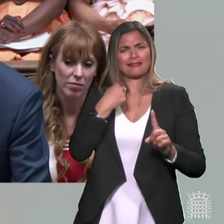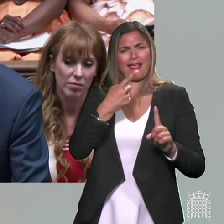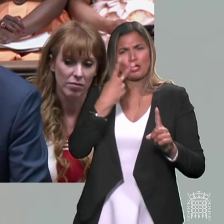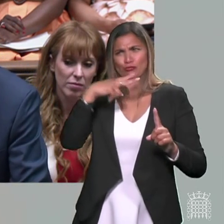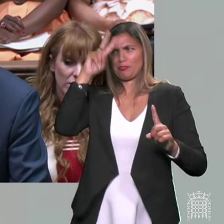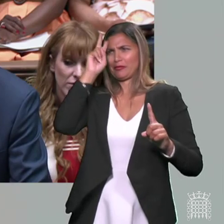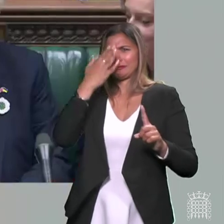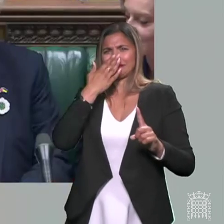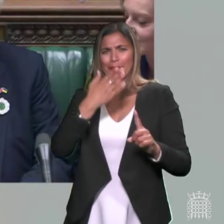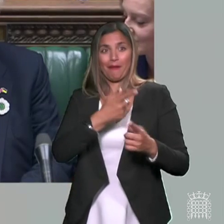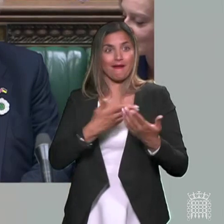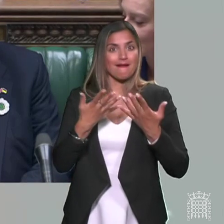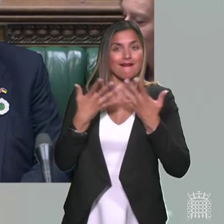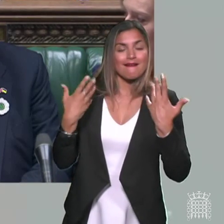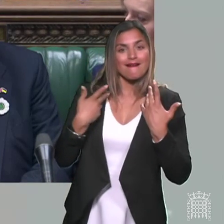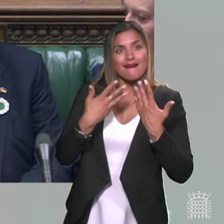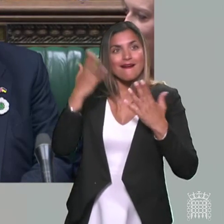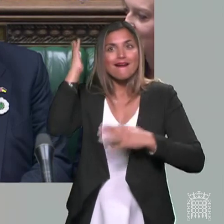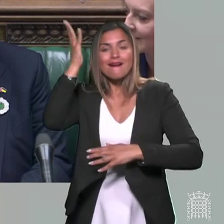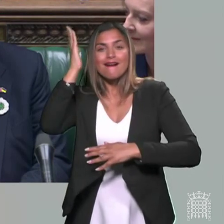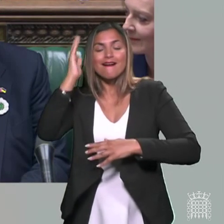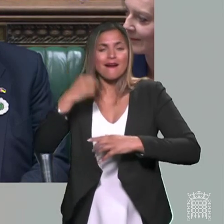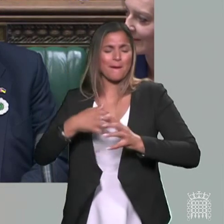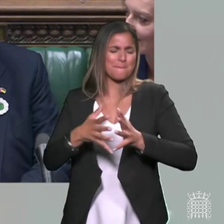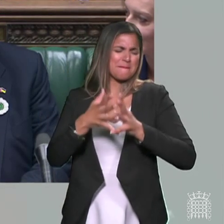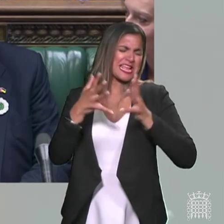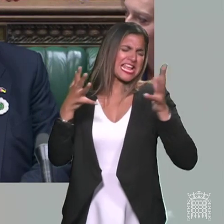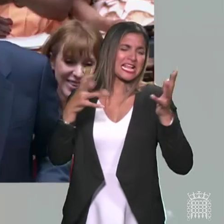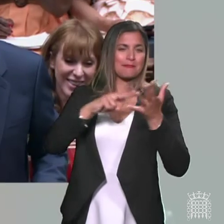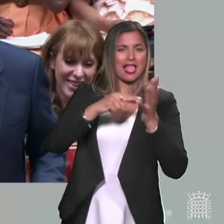Even the Prime Minister must be impressed by that Johnsonian brass-neckery.